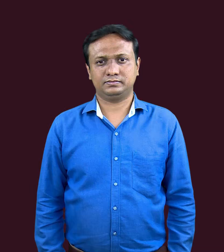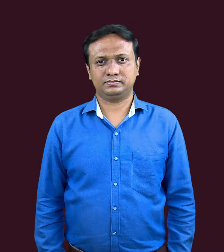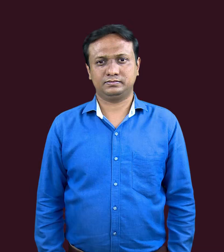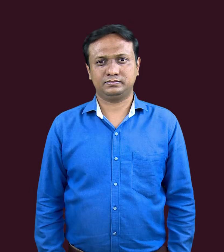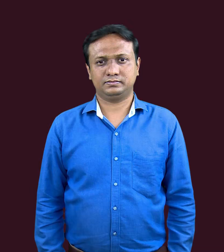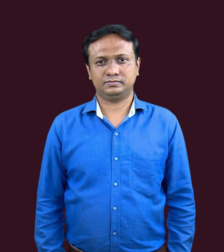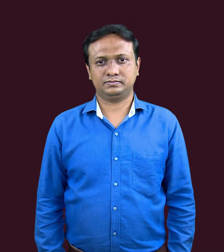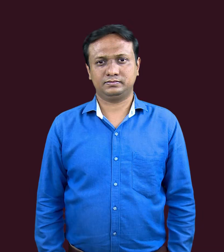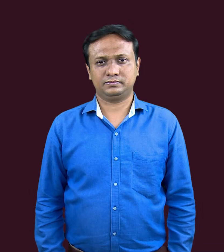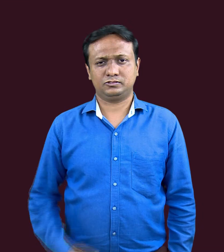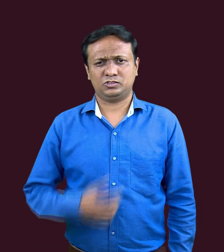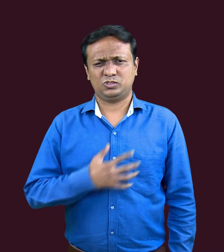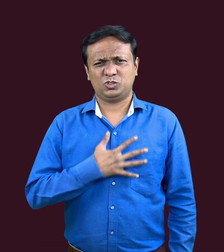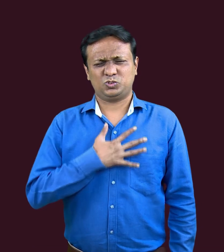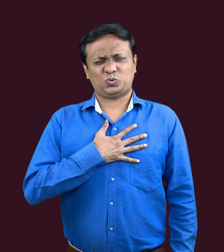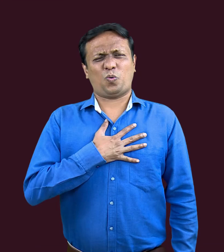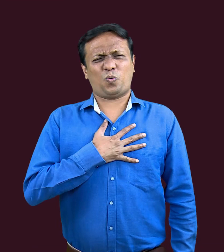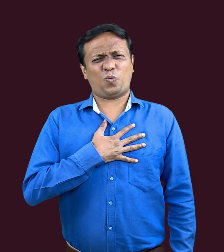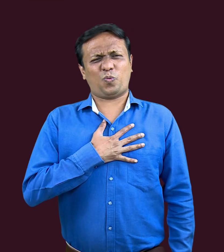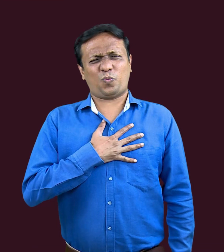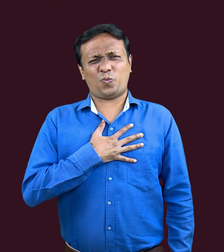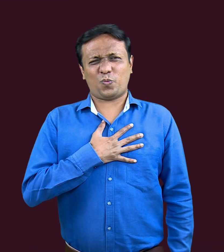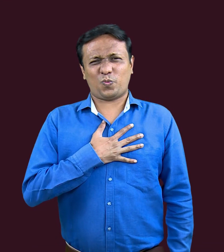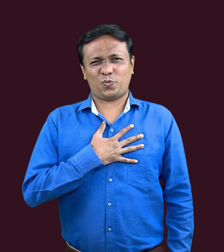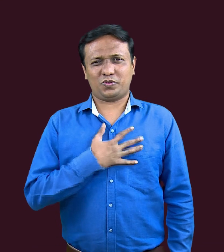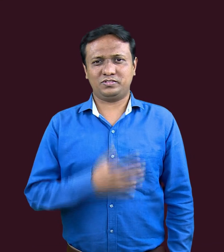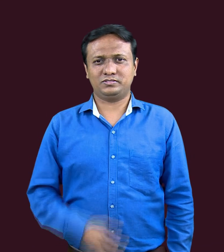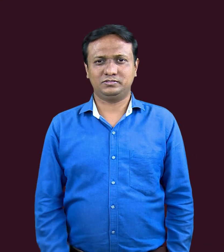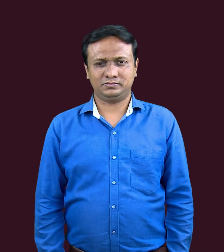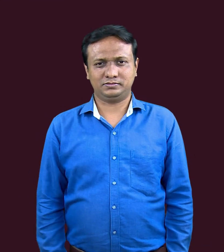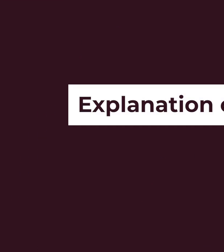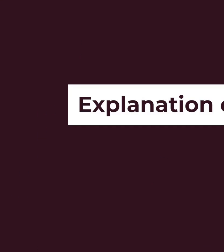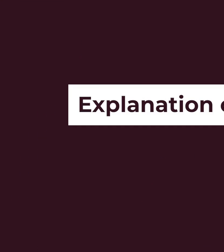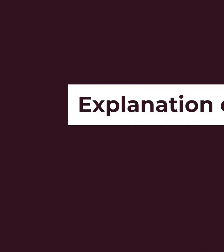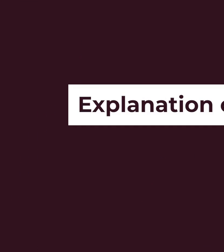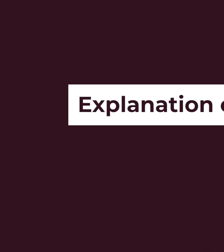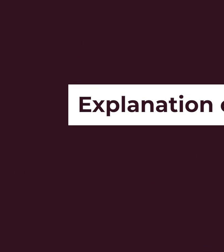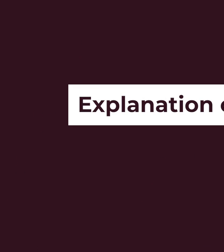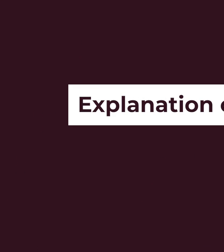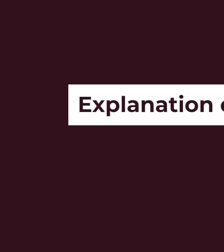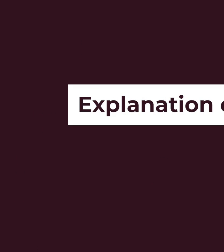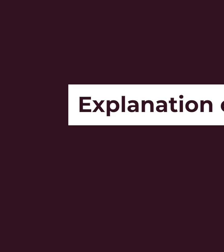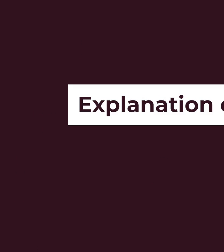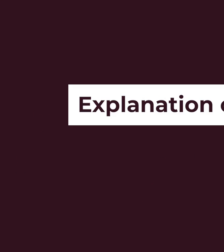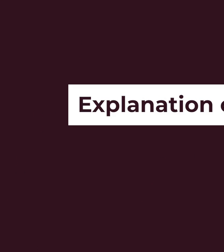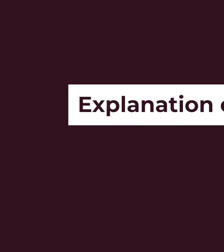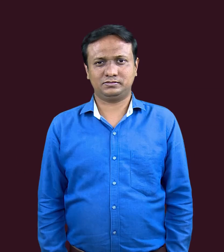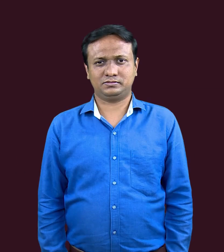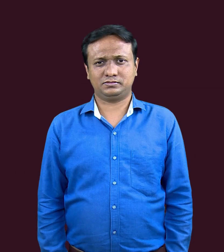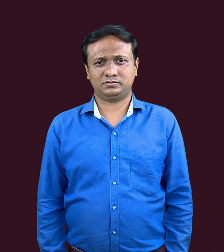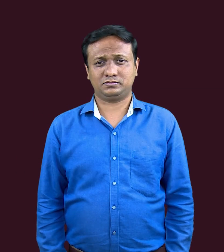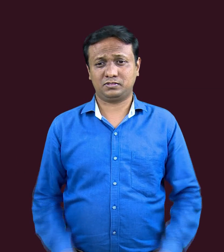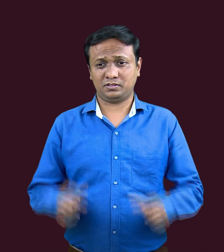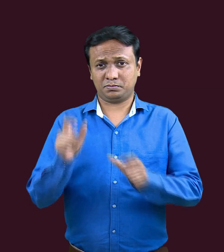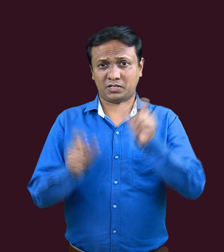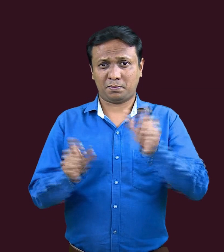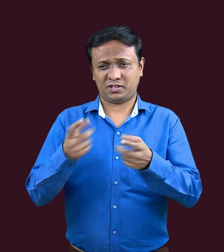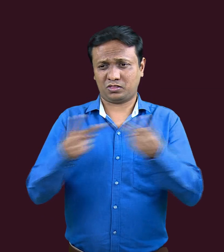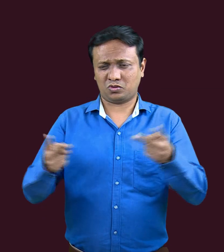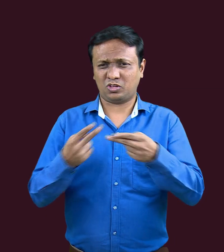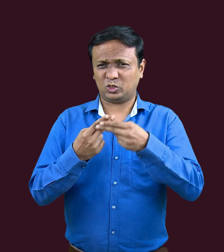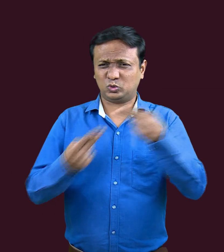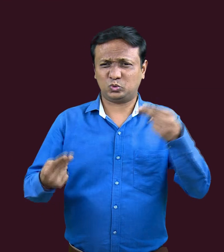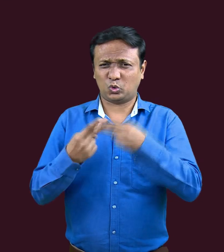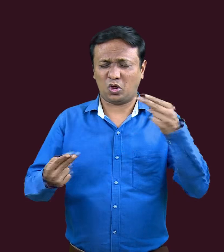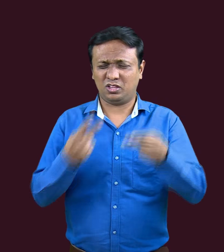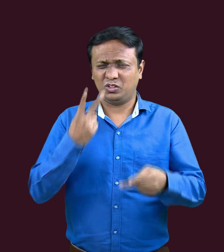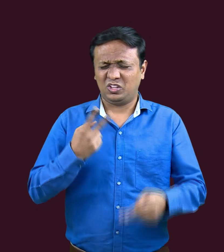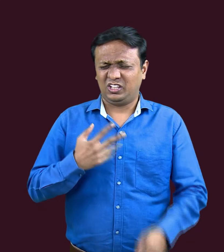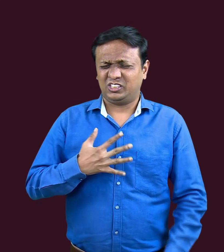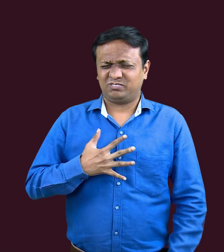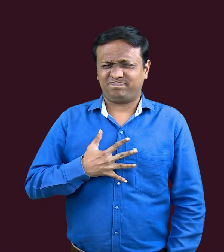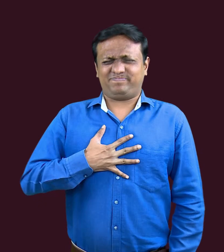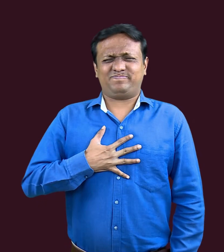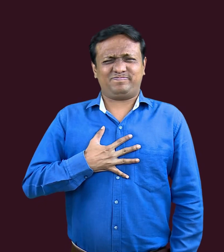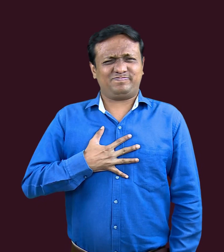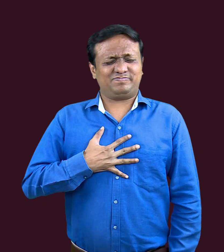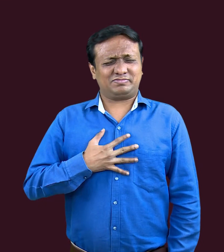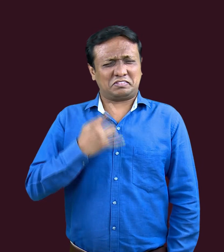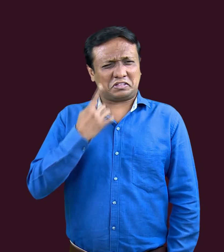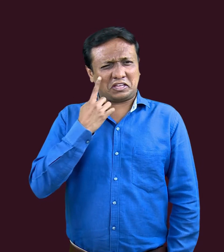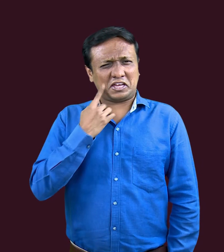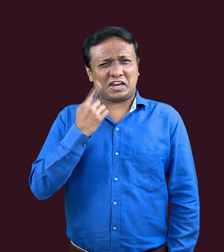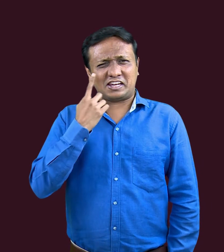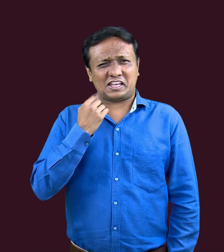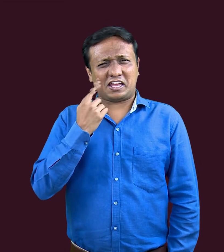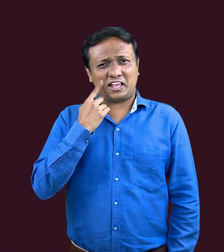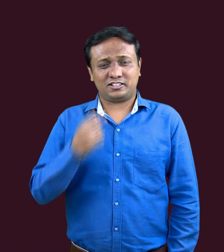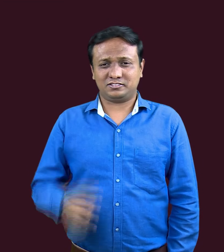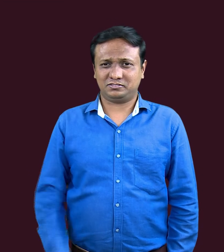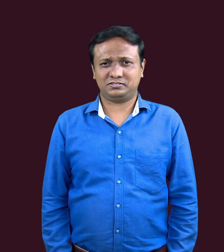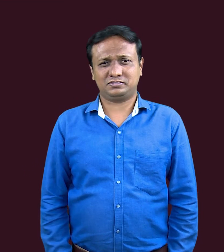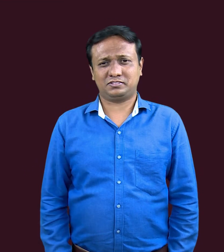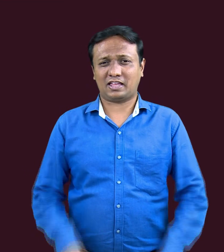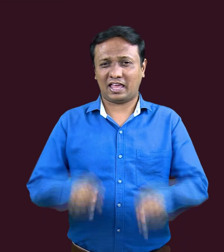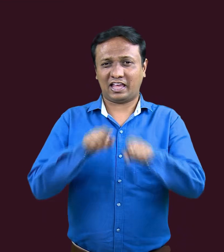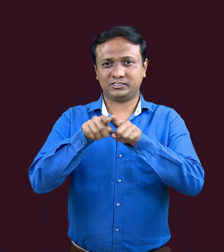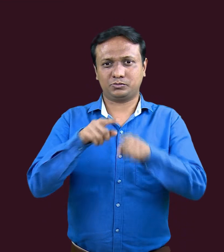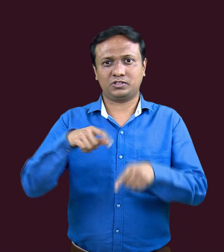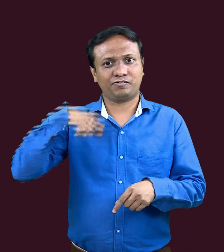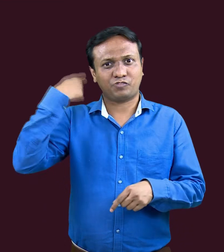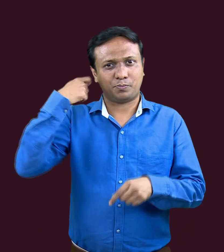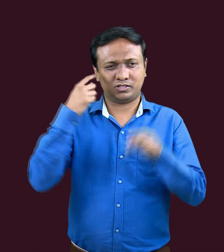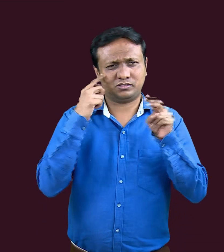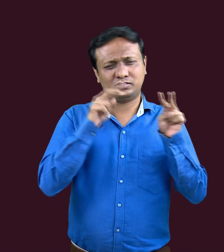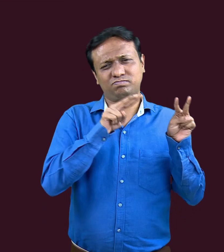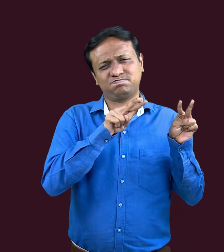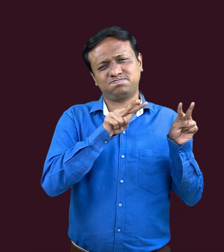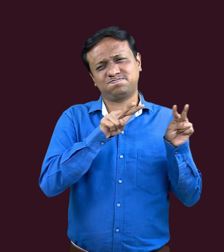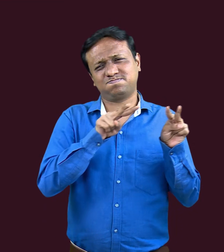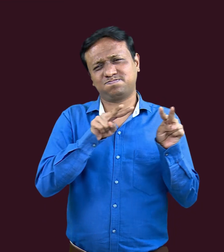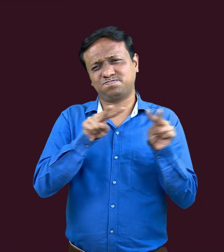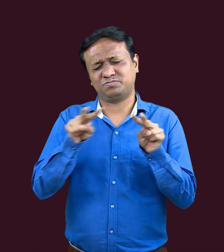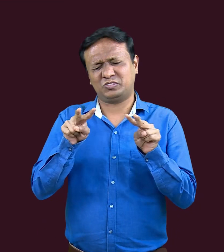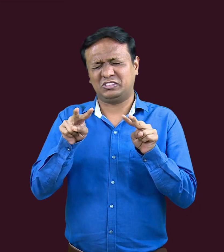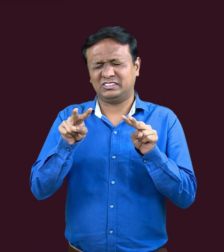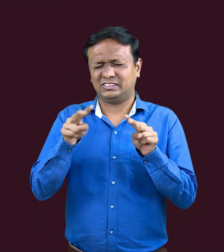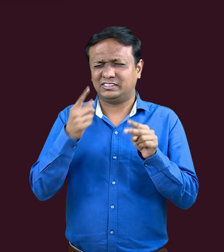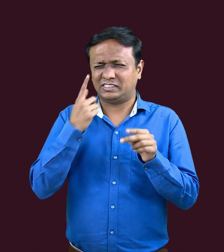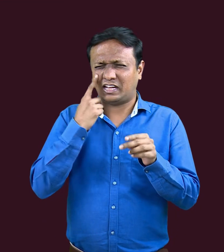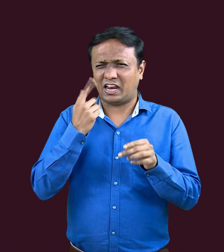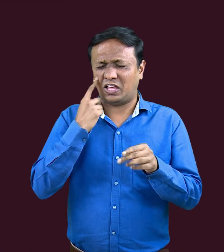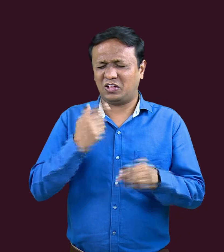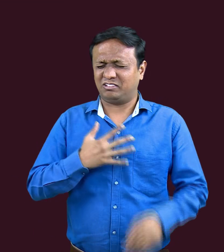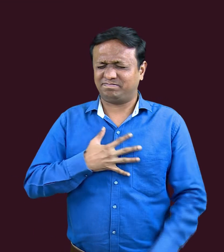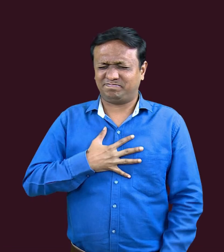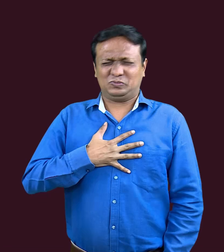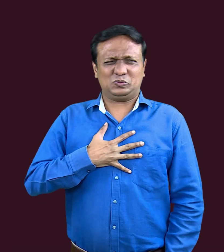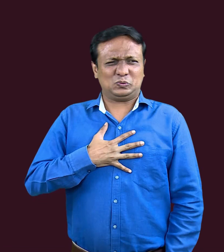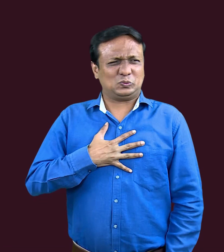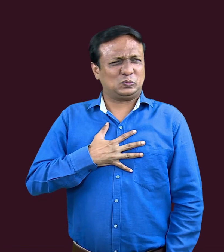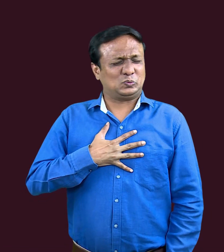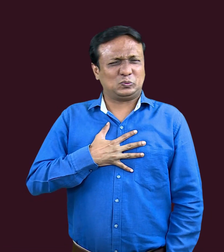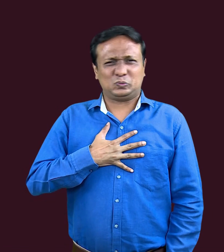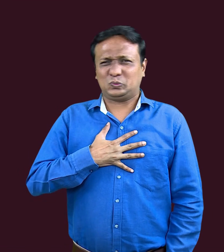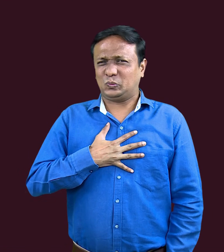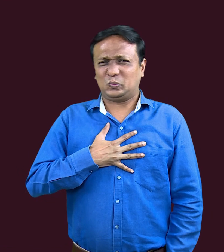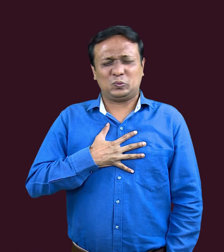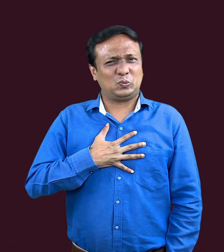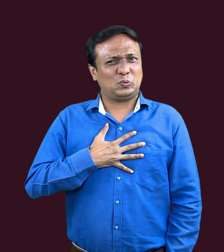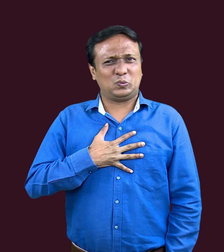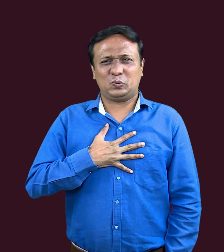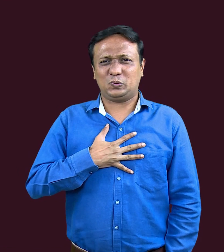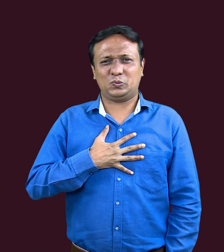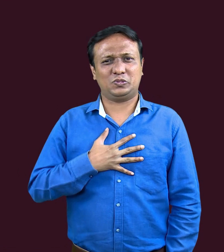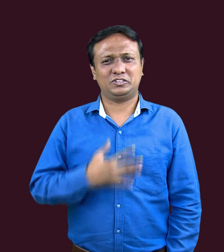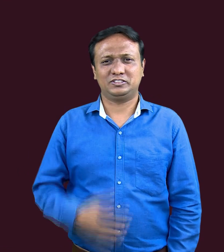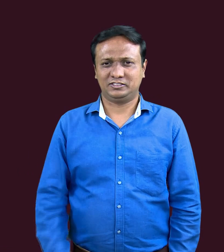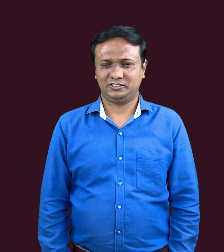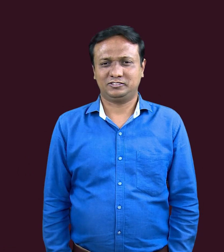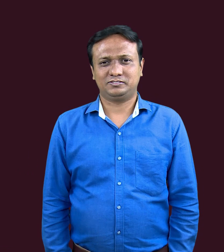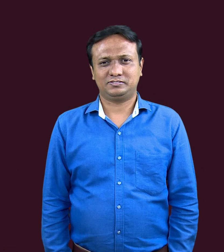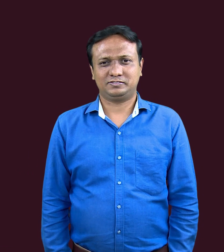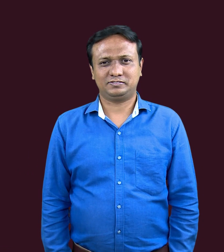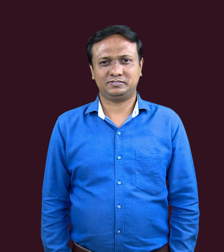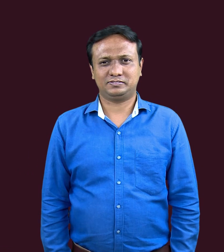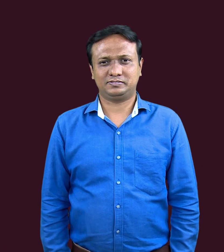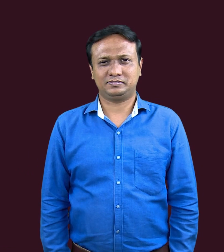Highly Sensitive